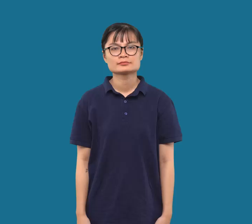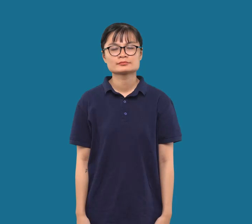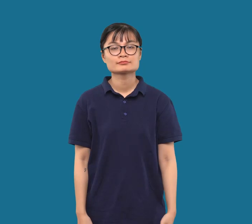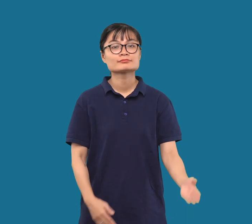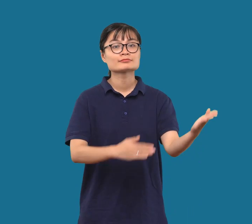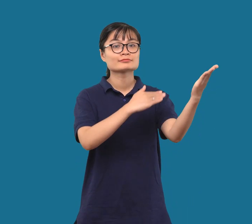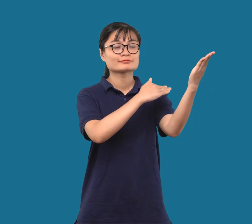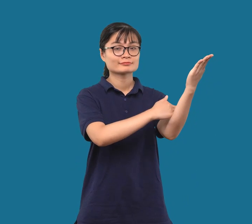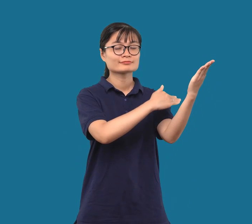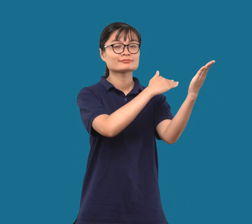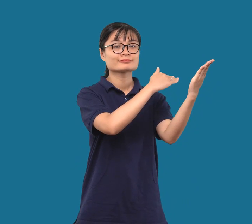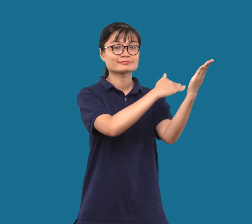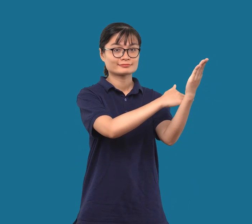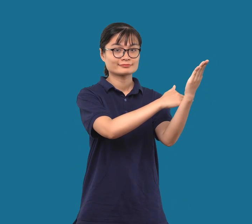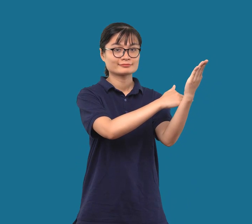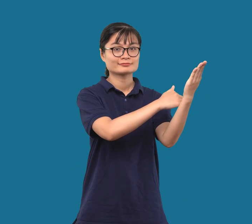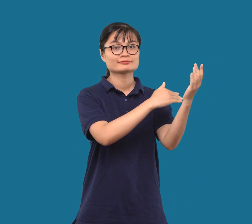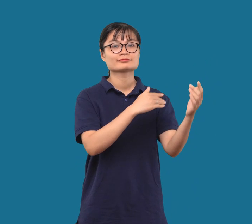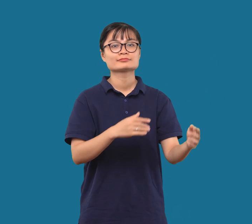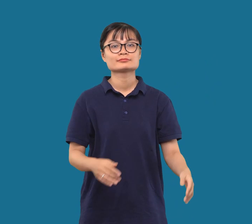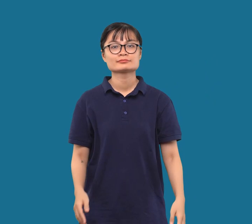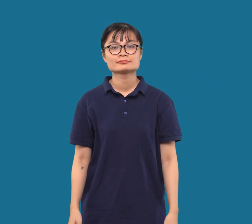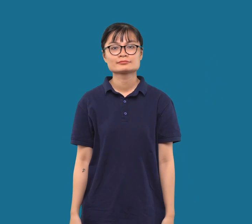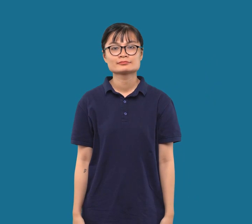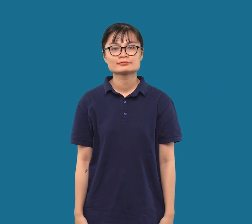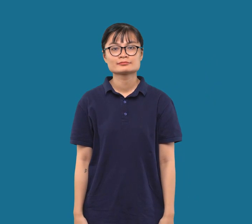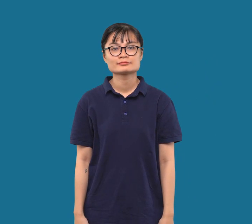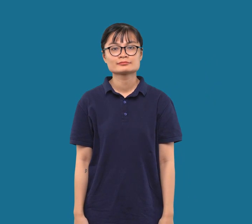cầu thang